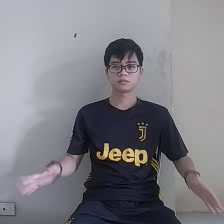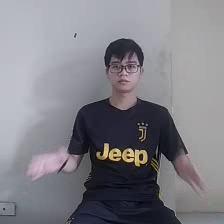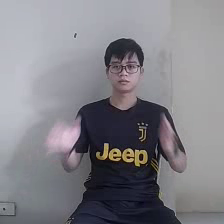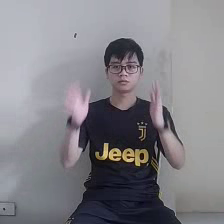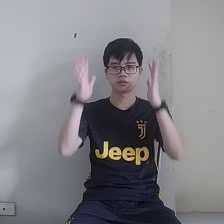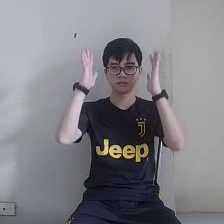Chạy